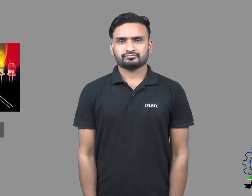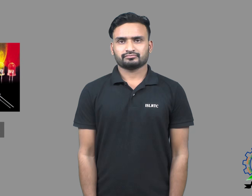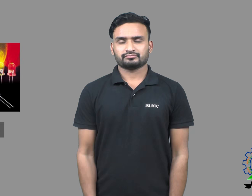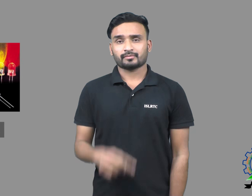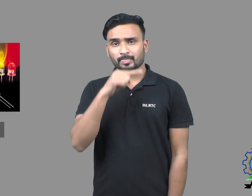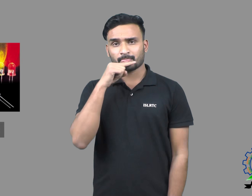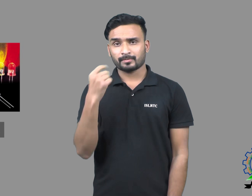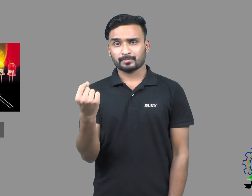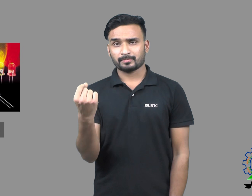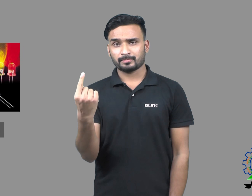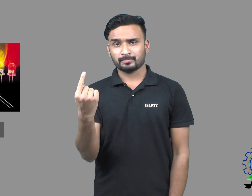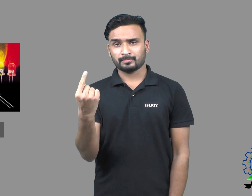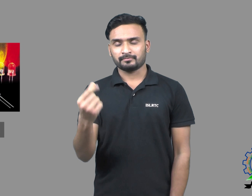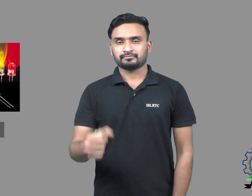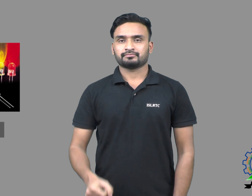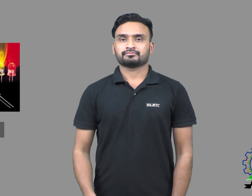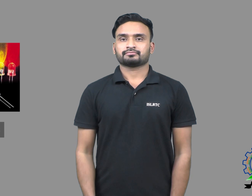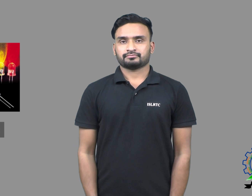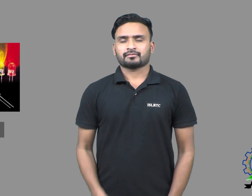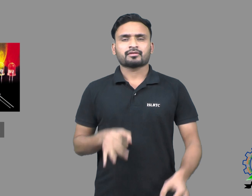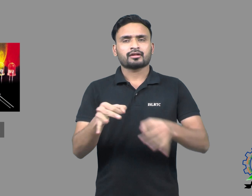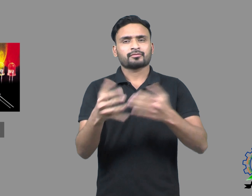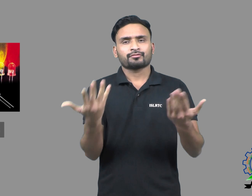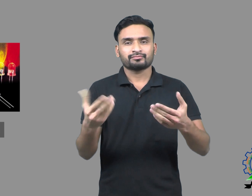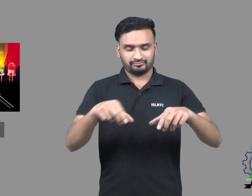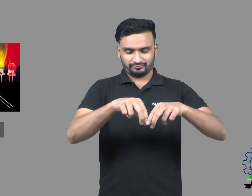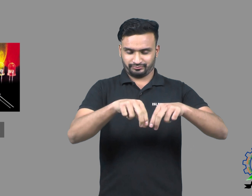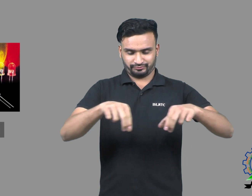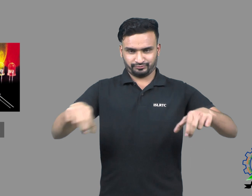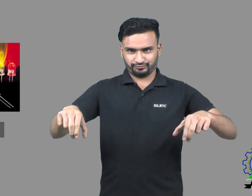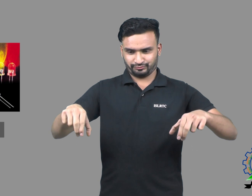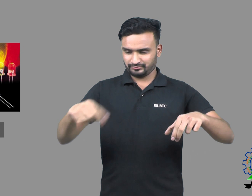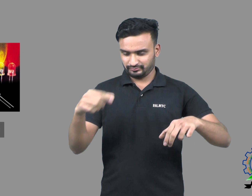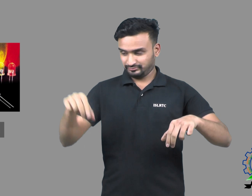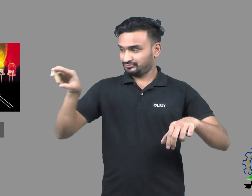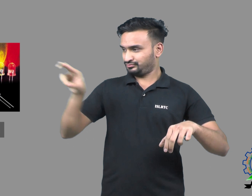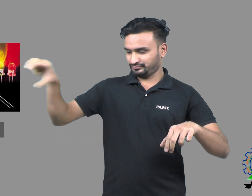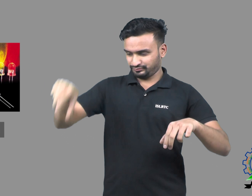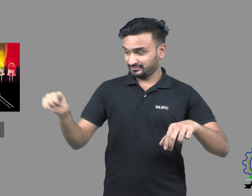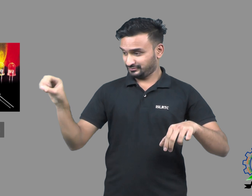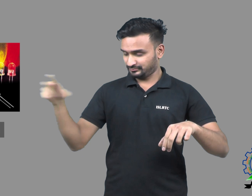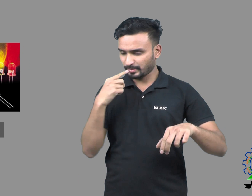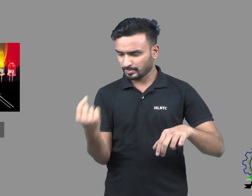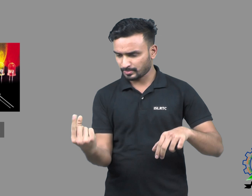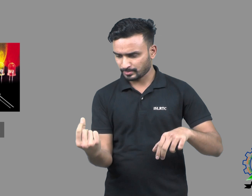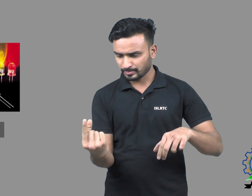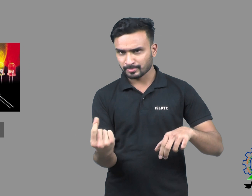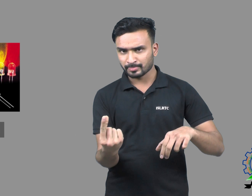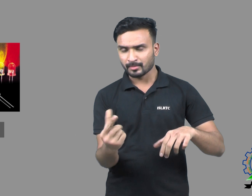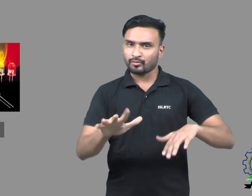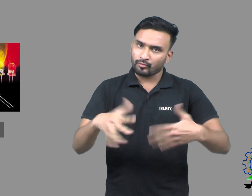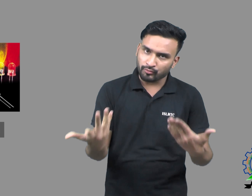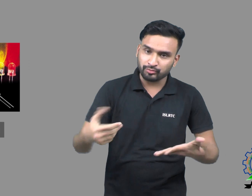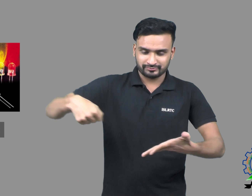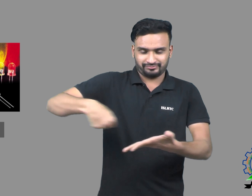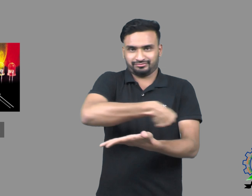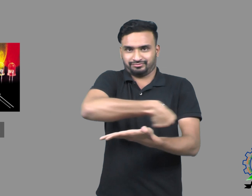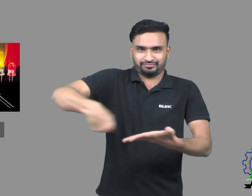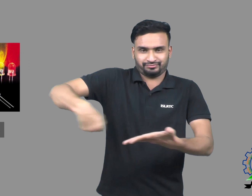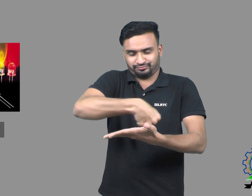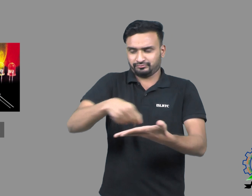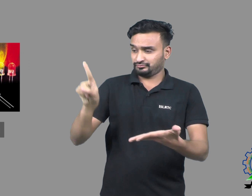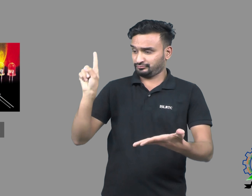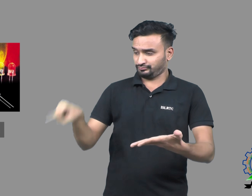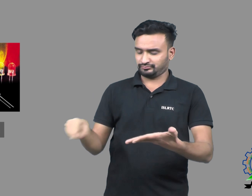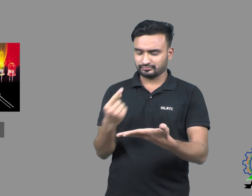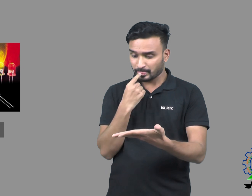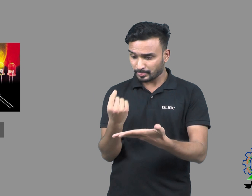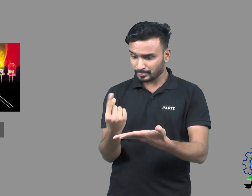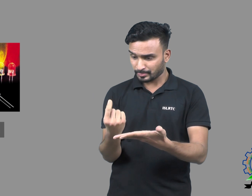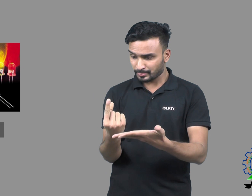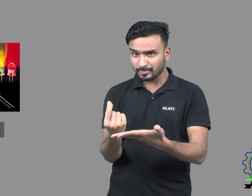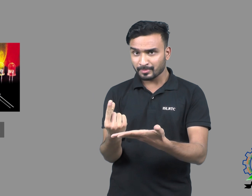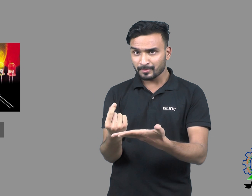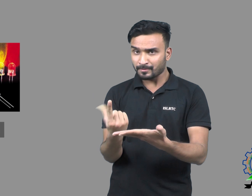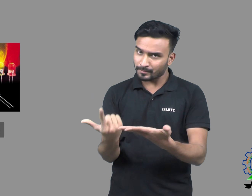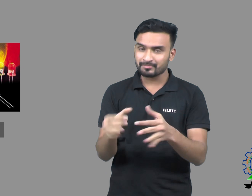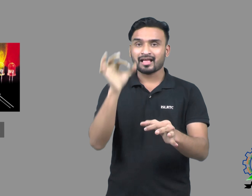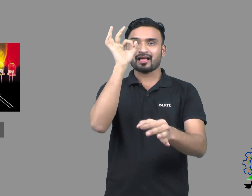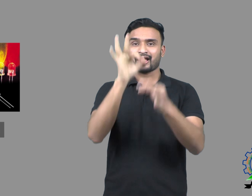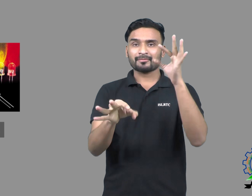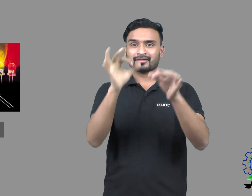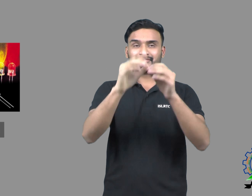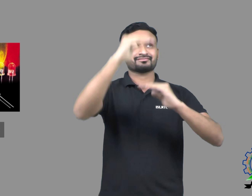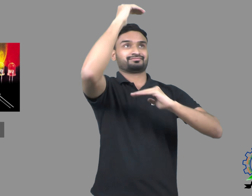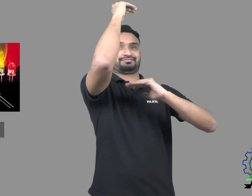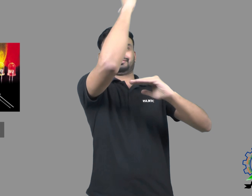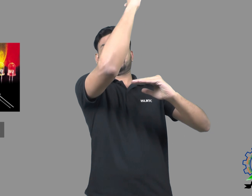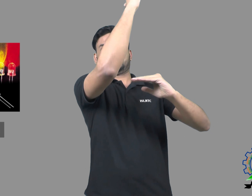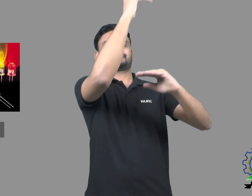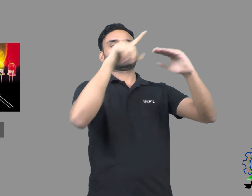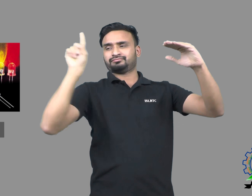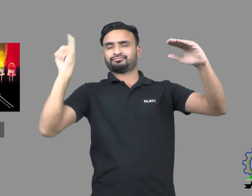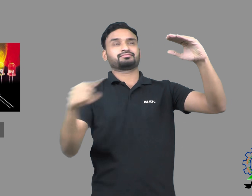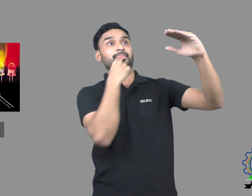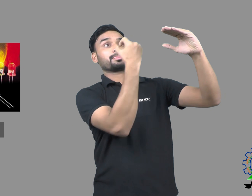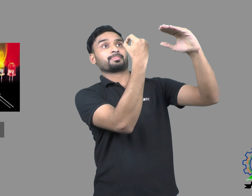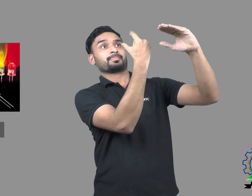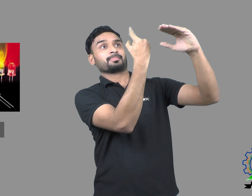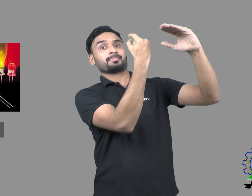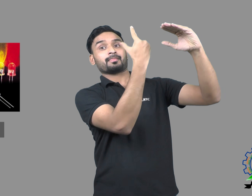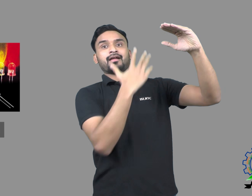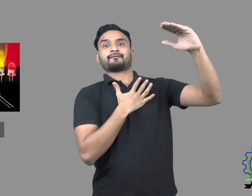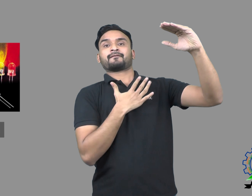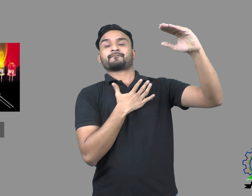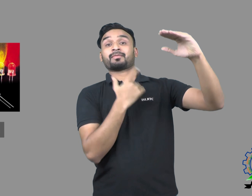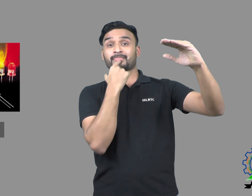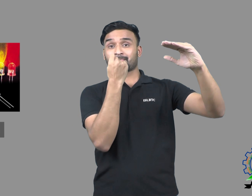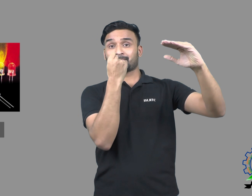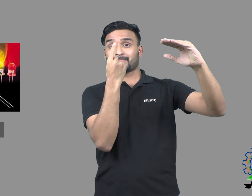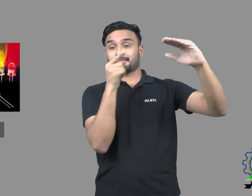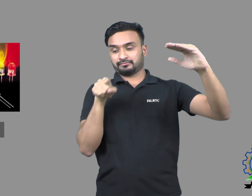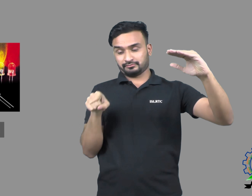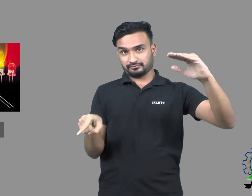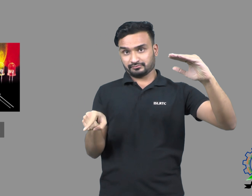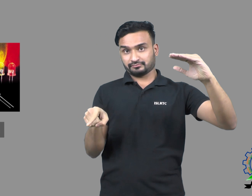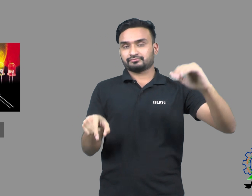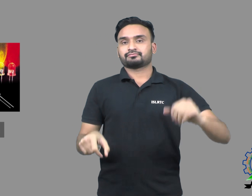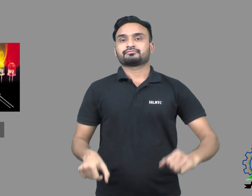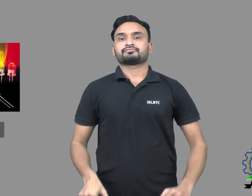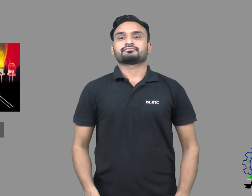Leds